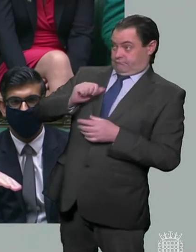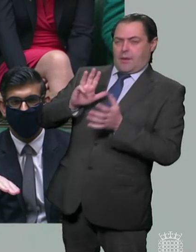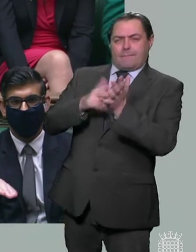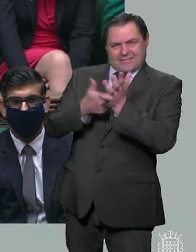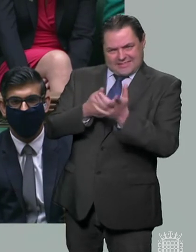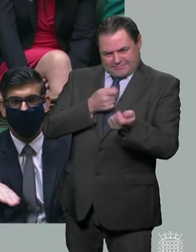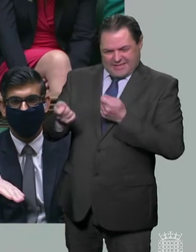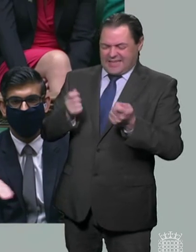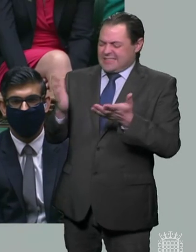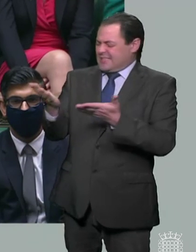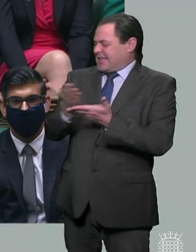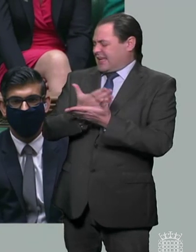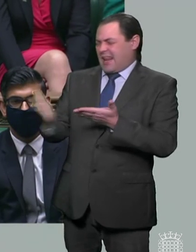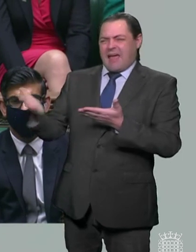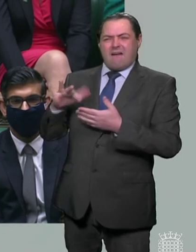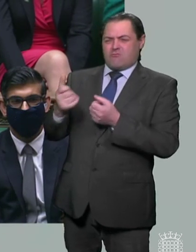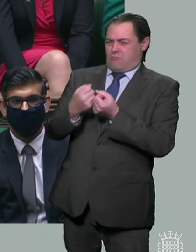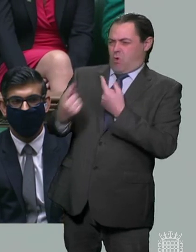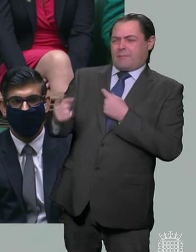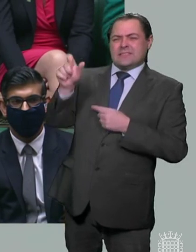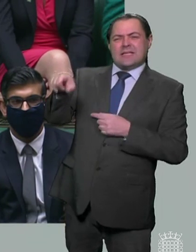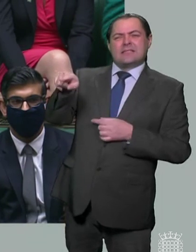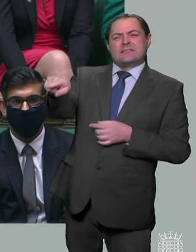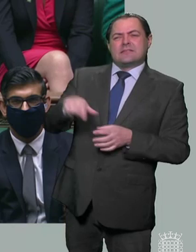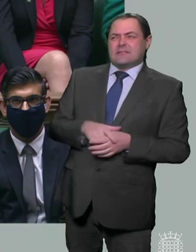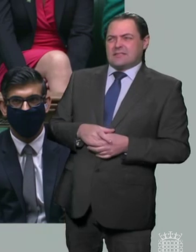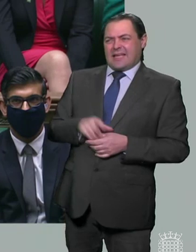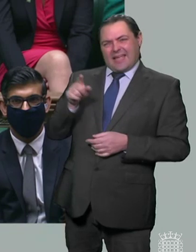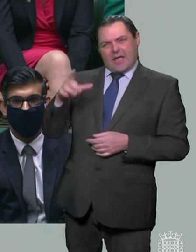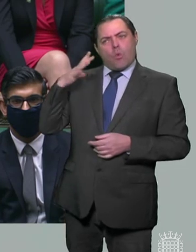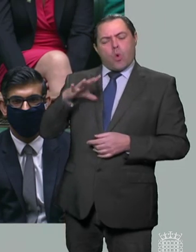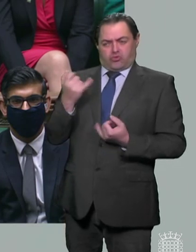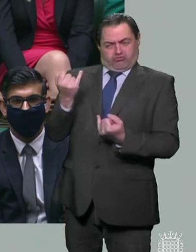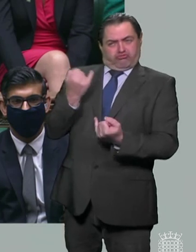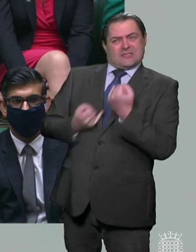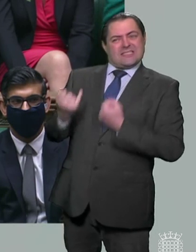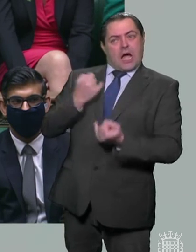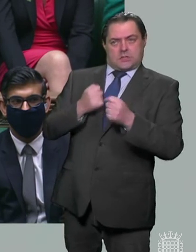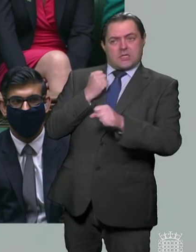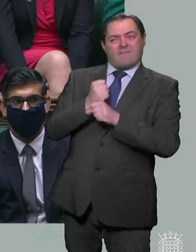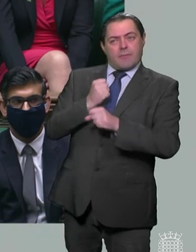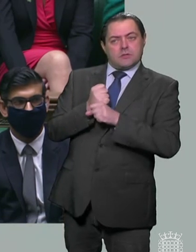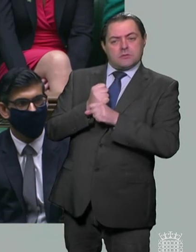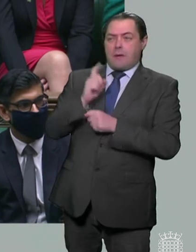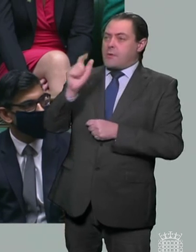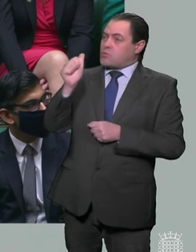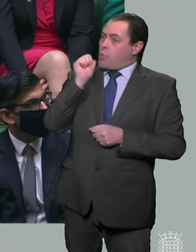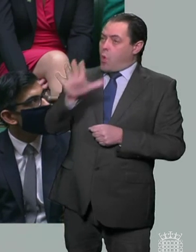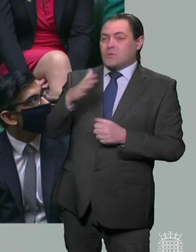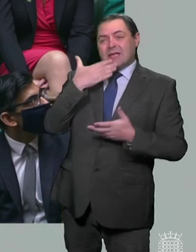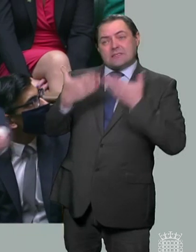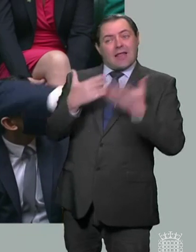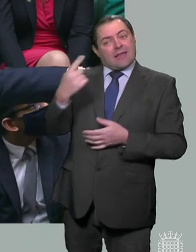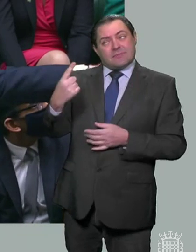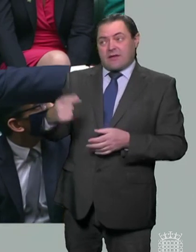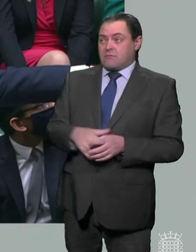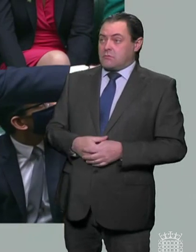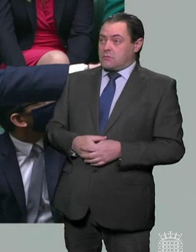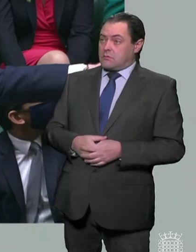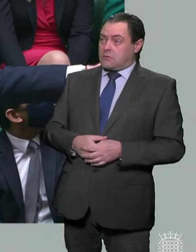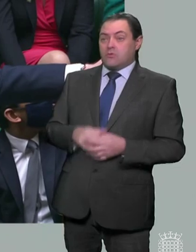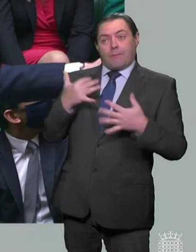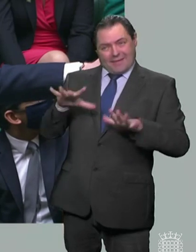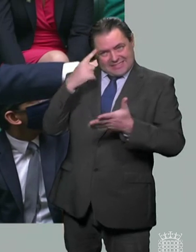It is plain from listening to the right honourable and learned Gentleman that he seeks to criticise this Government while refusing to explain his own position.